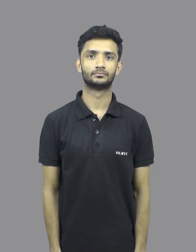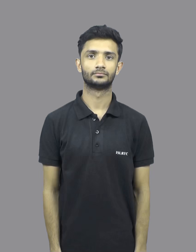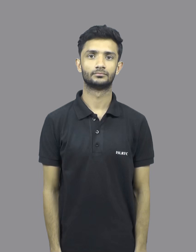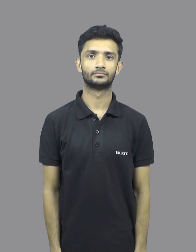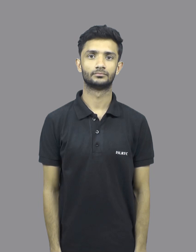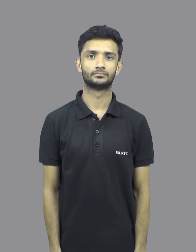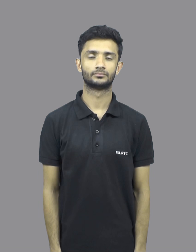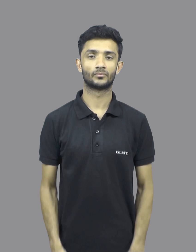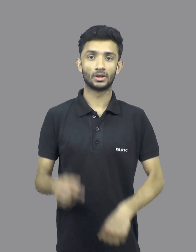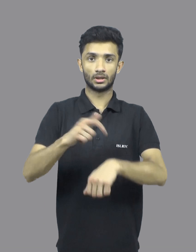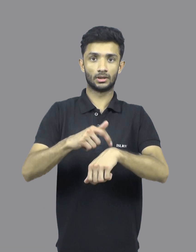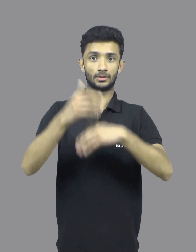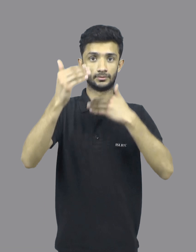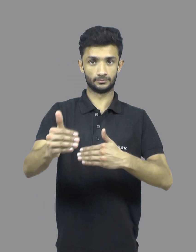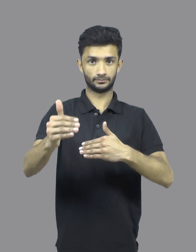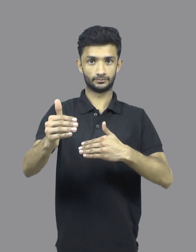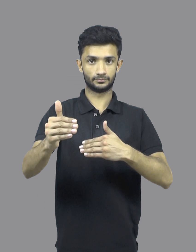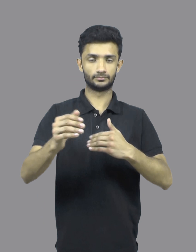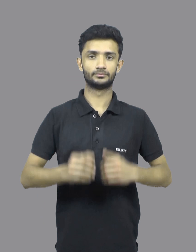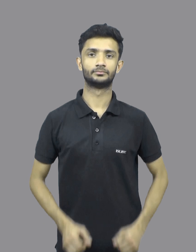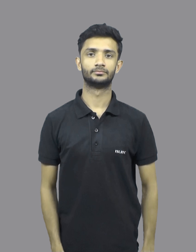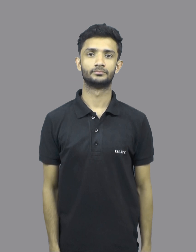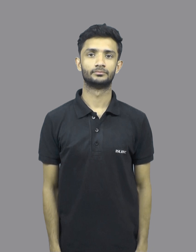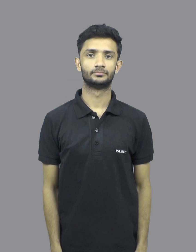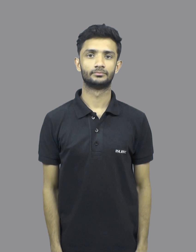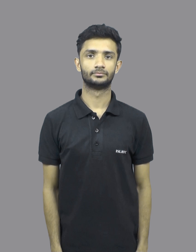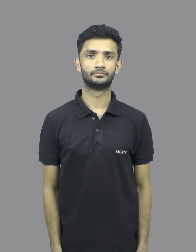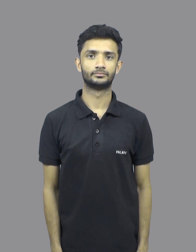Deadline Time Limit